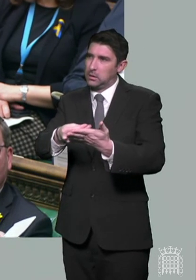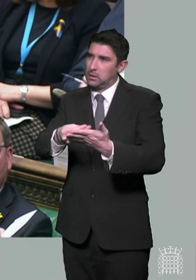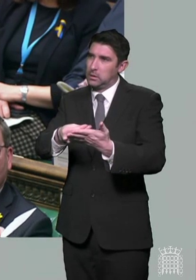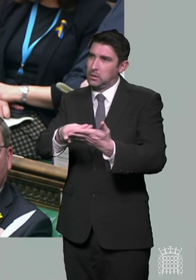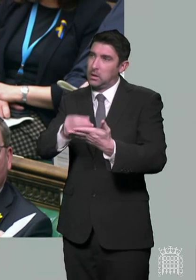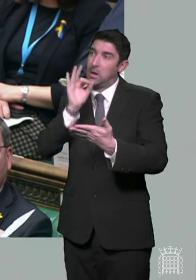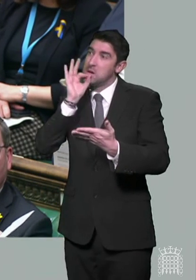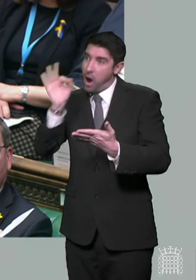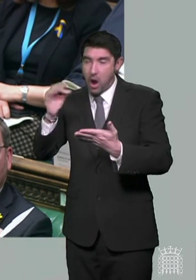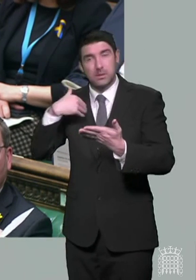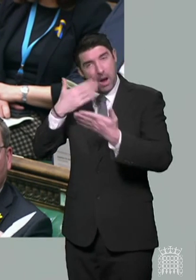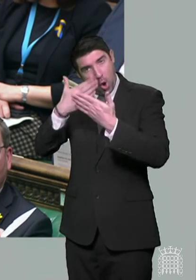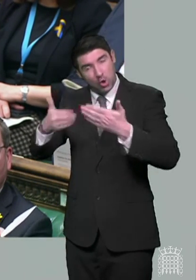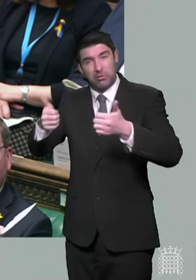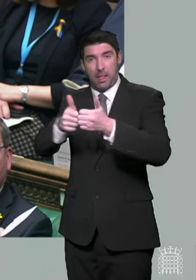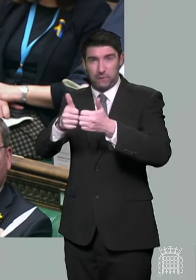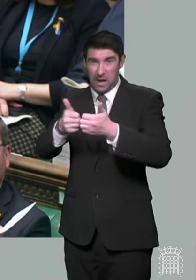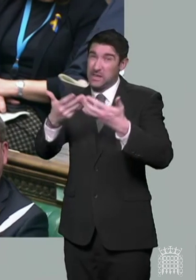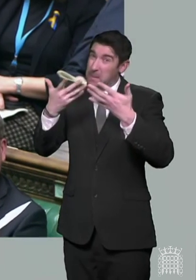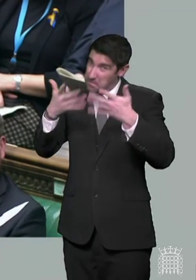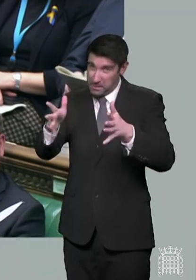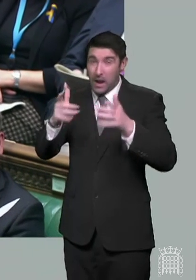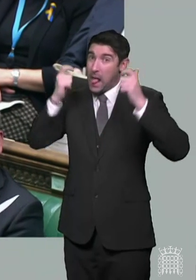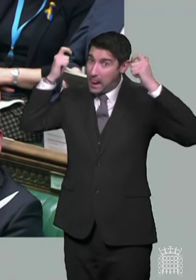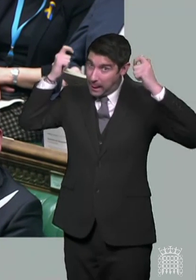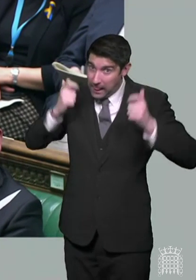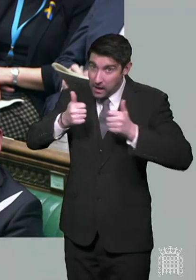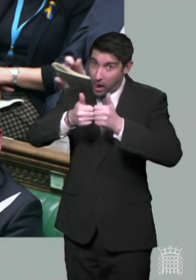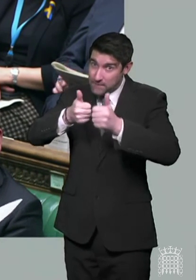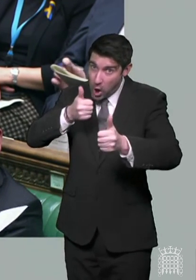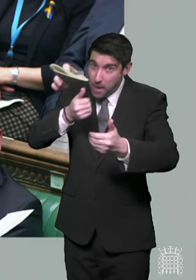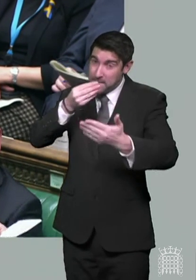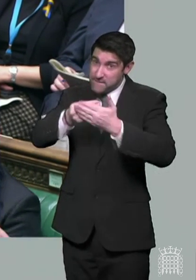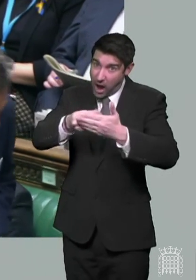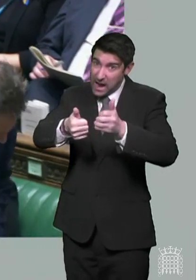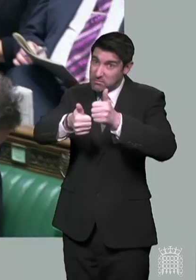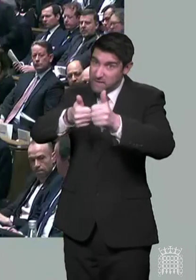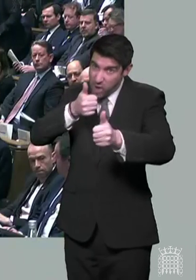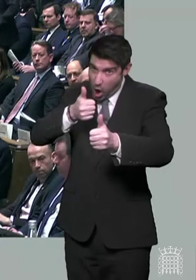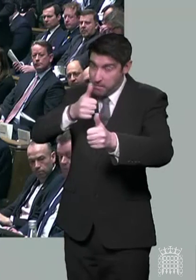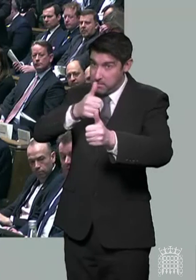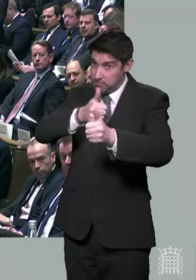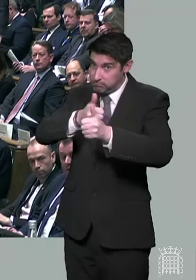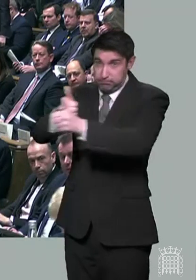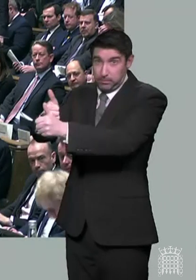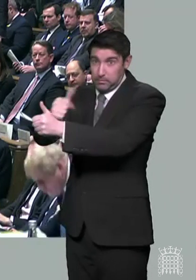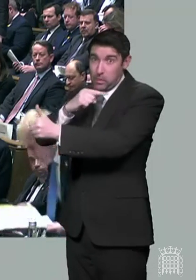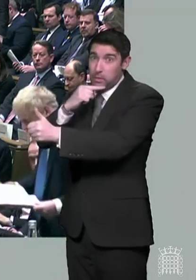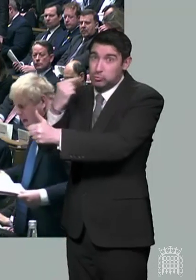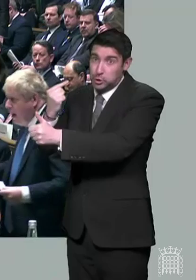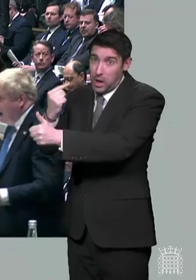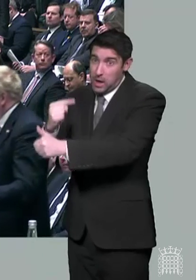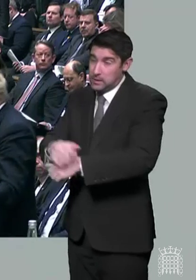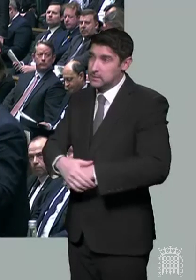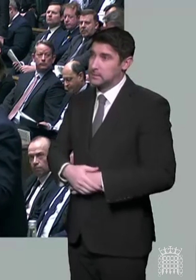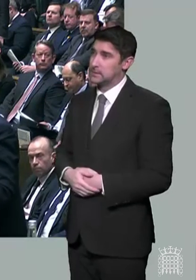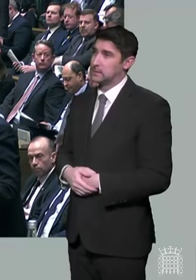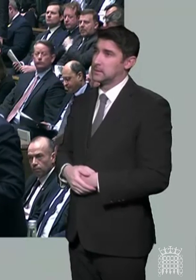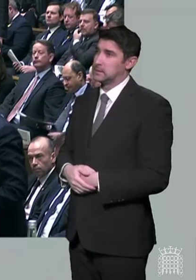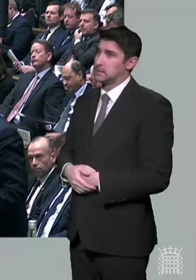Does he realise the seriousness of what has been happening to the law firms and finance companies in recent years?